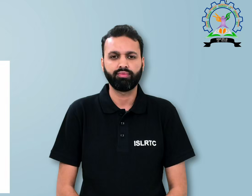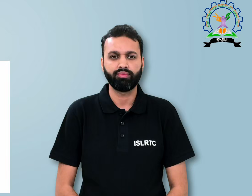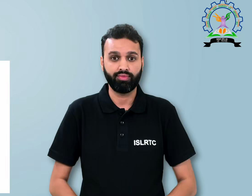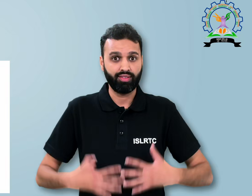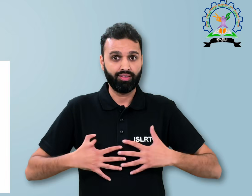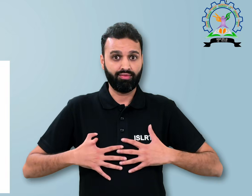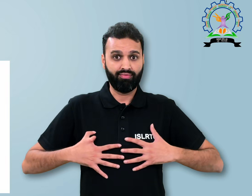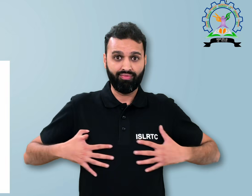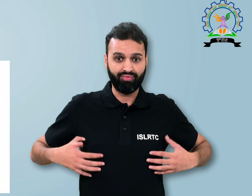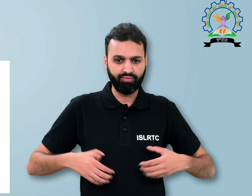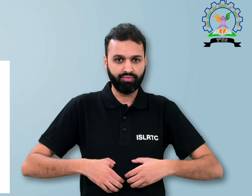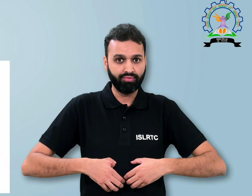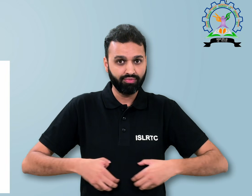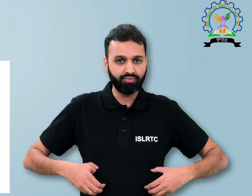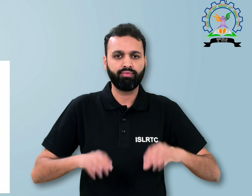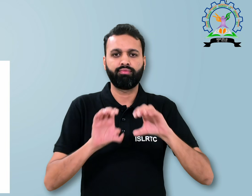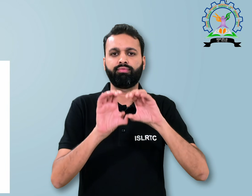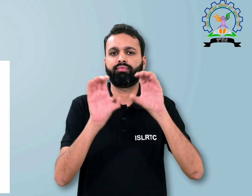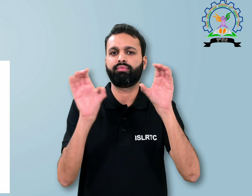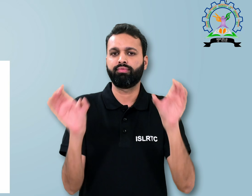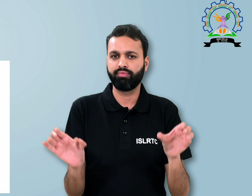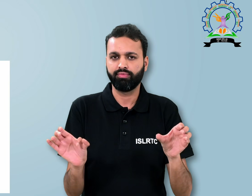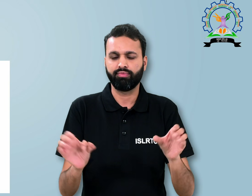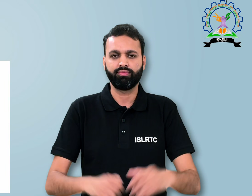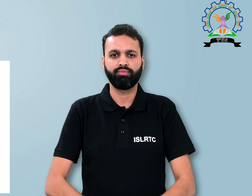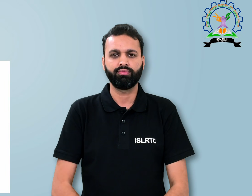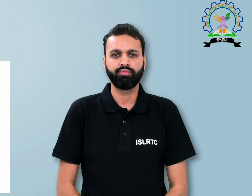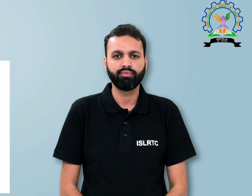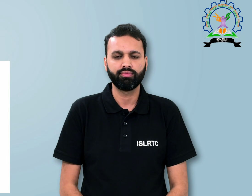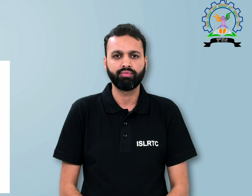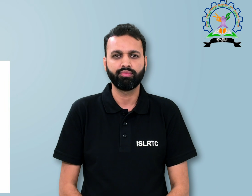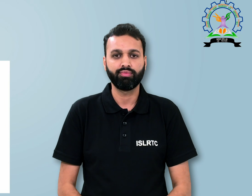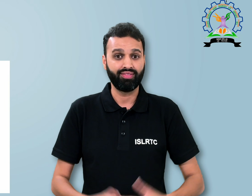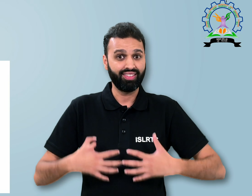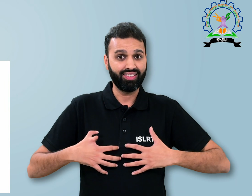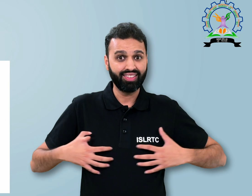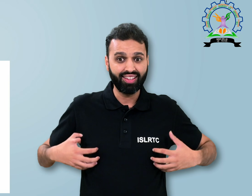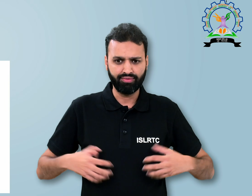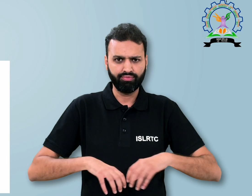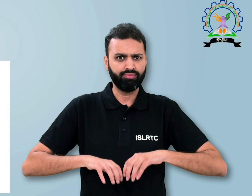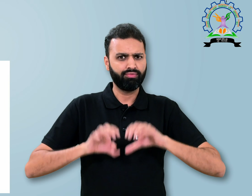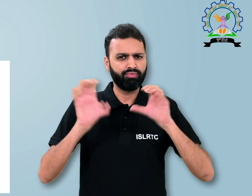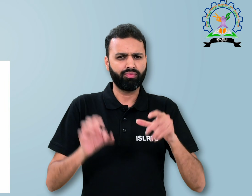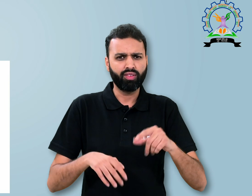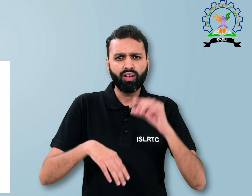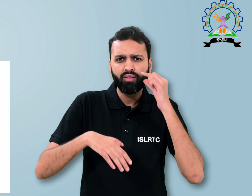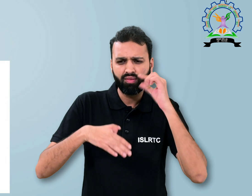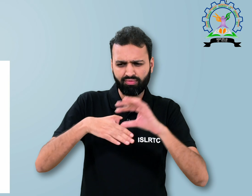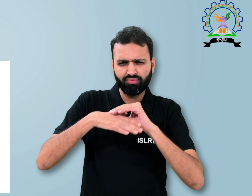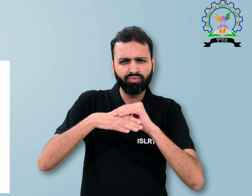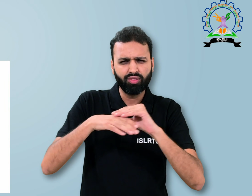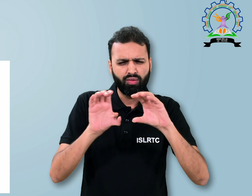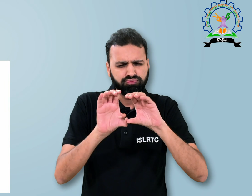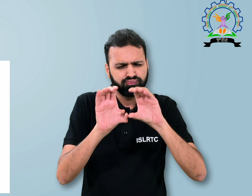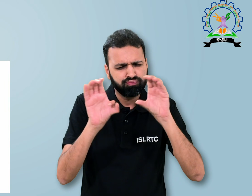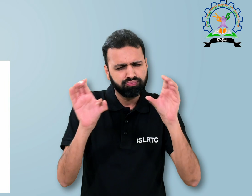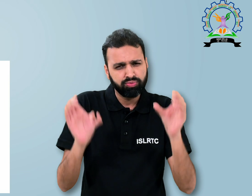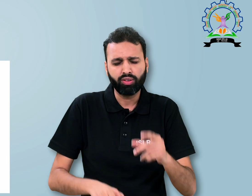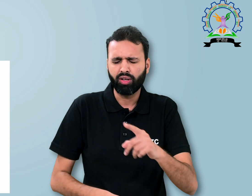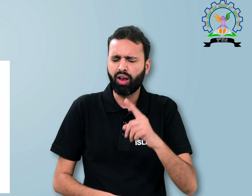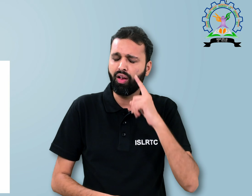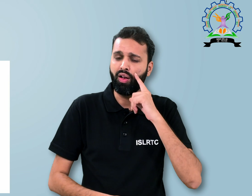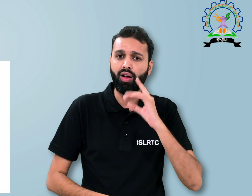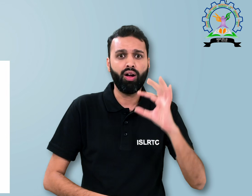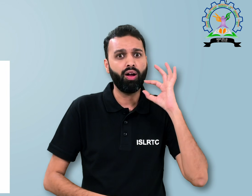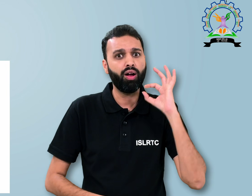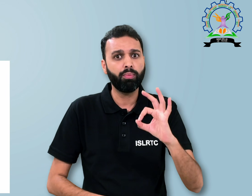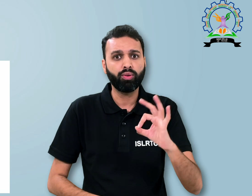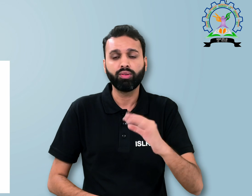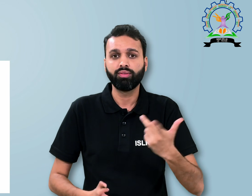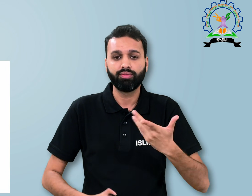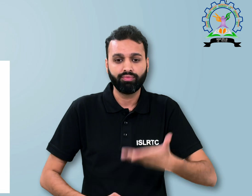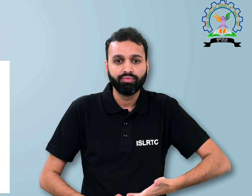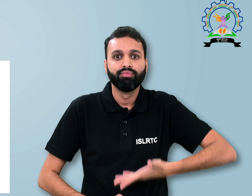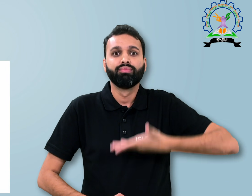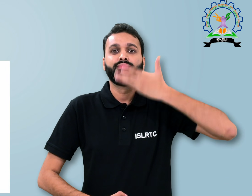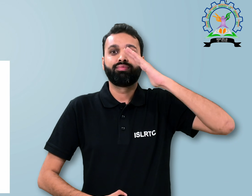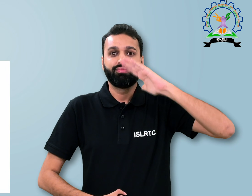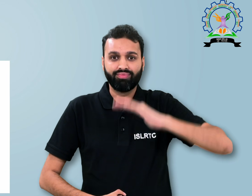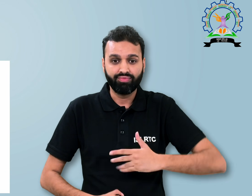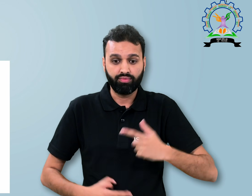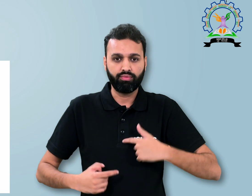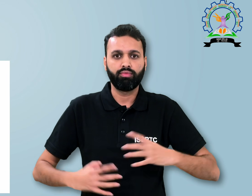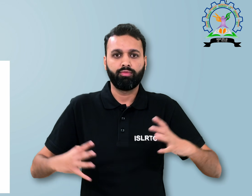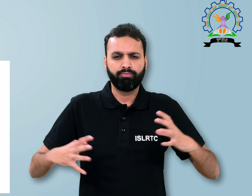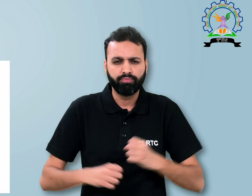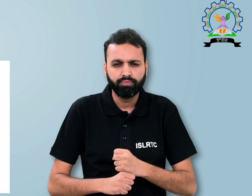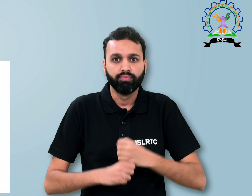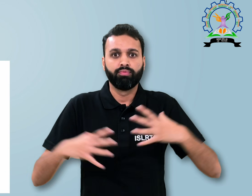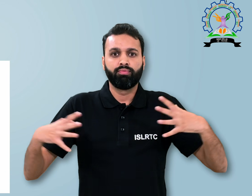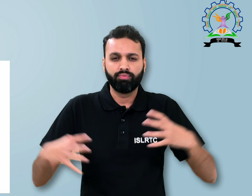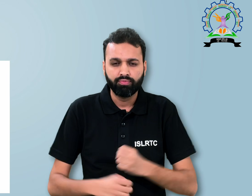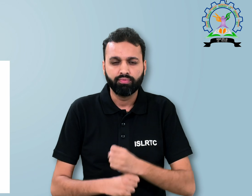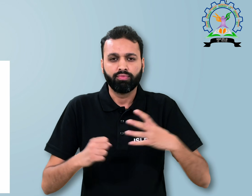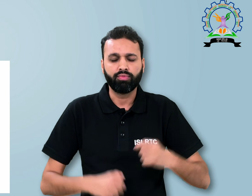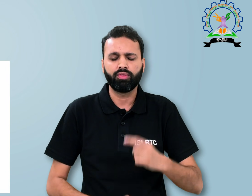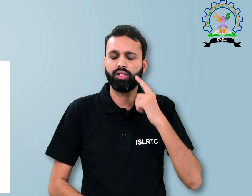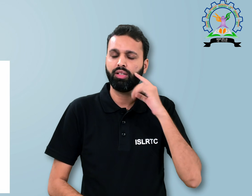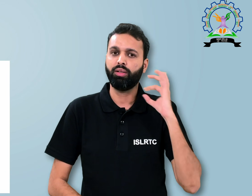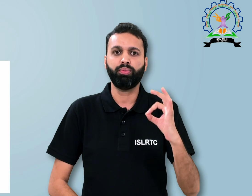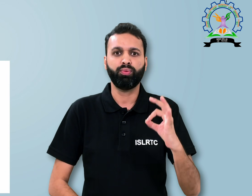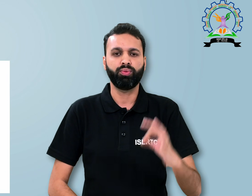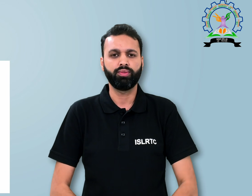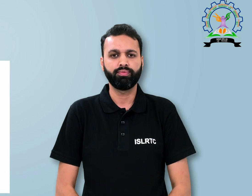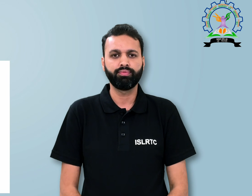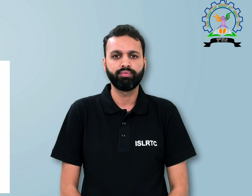Diaphragm It is a large, dome-shaped muscle. It is the most important muscle in respiration. It contracts rhythmically supporting the respiratory process.